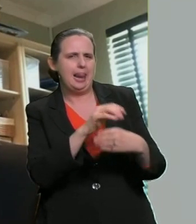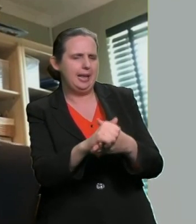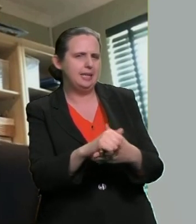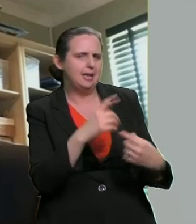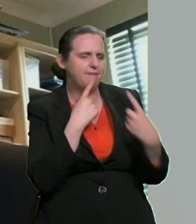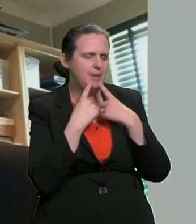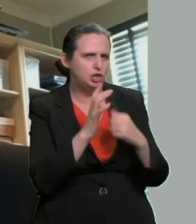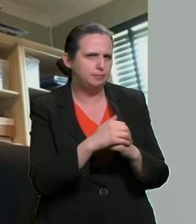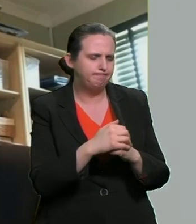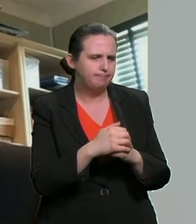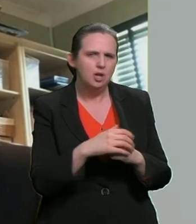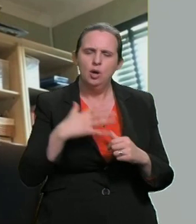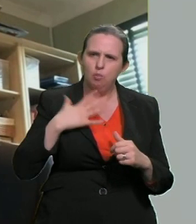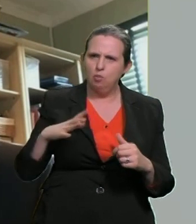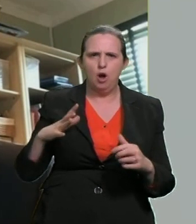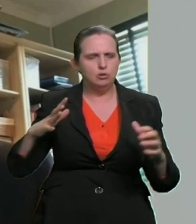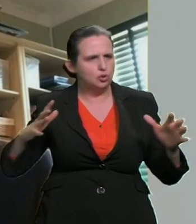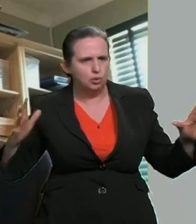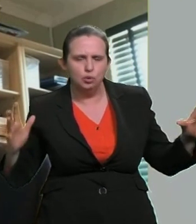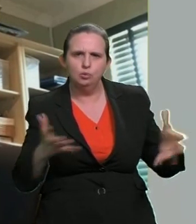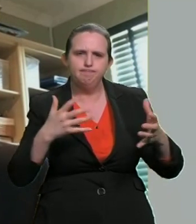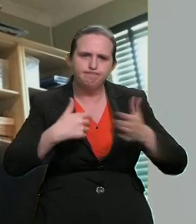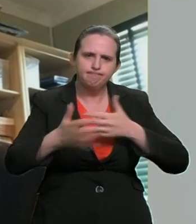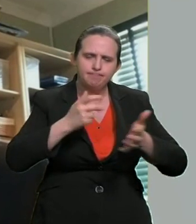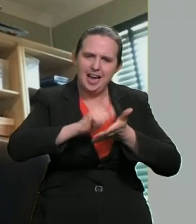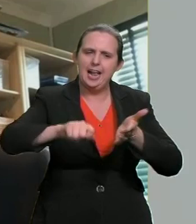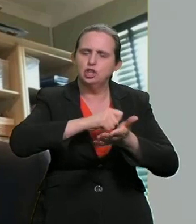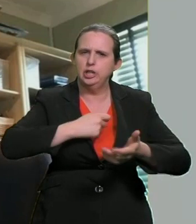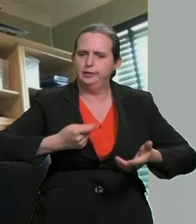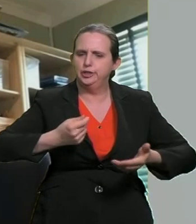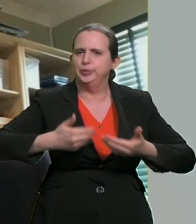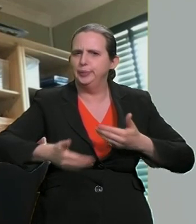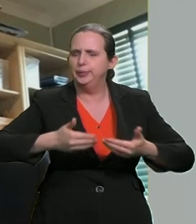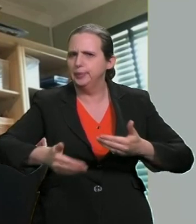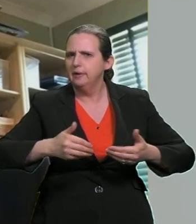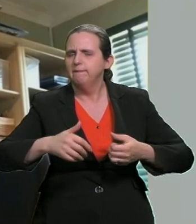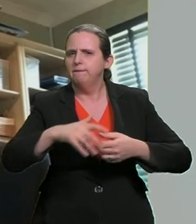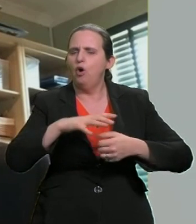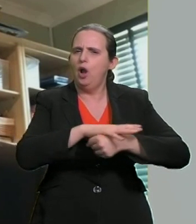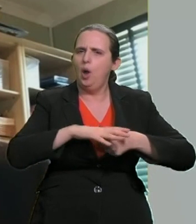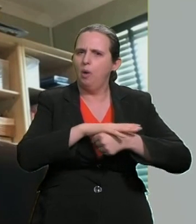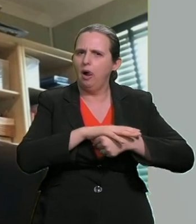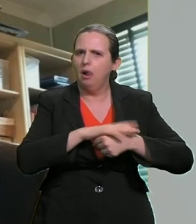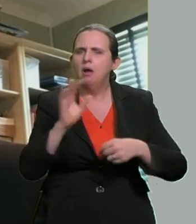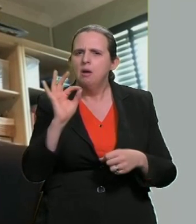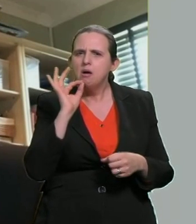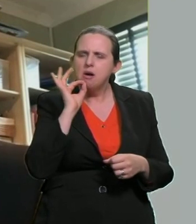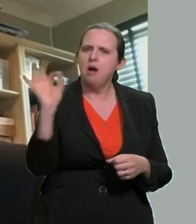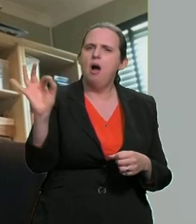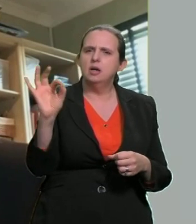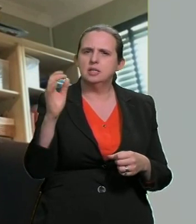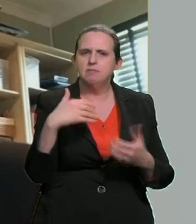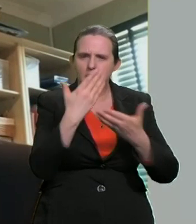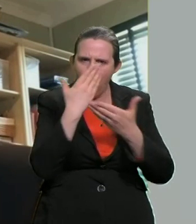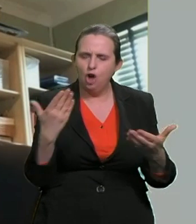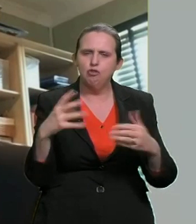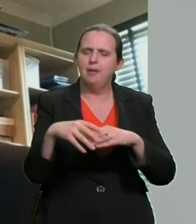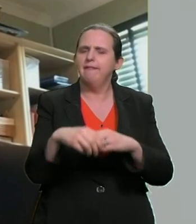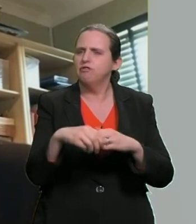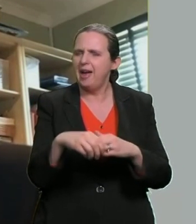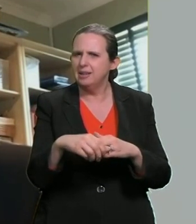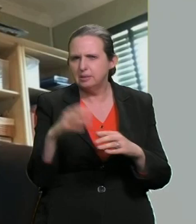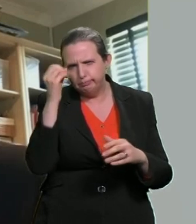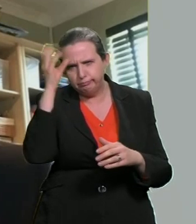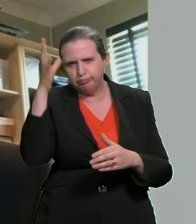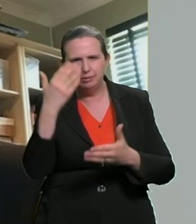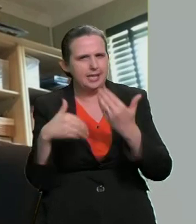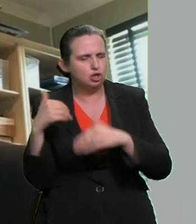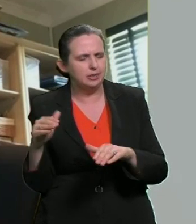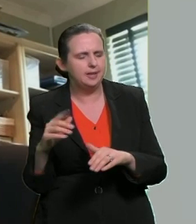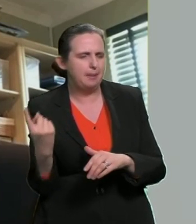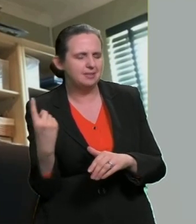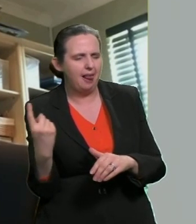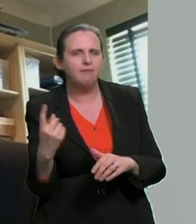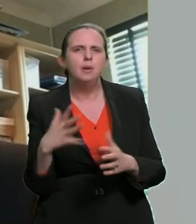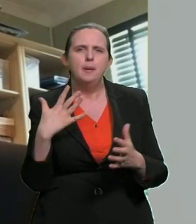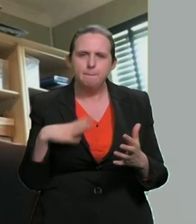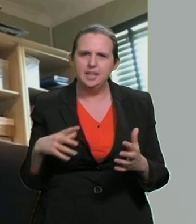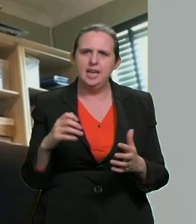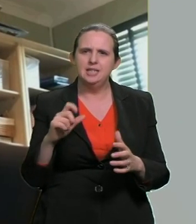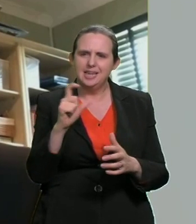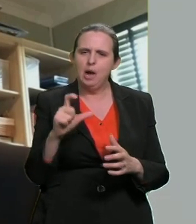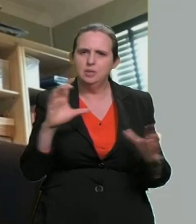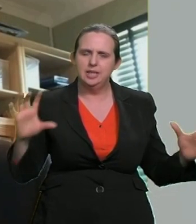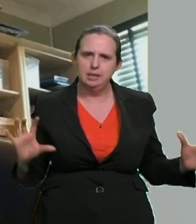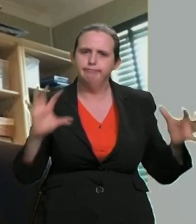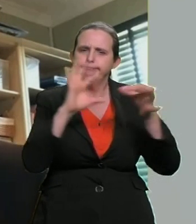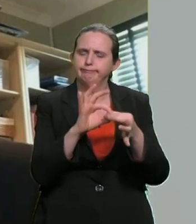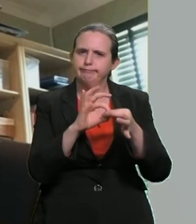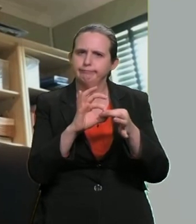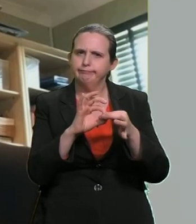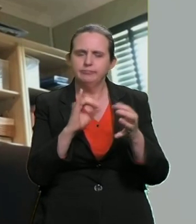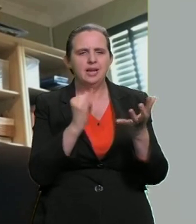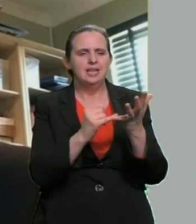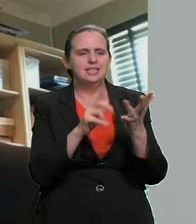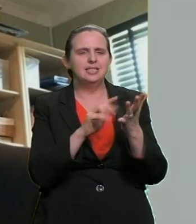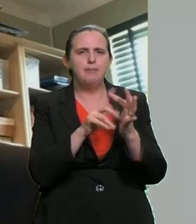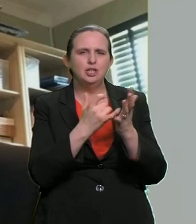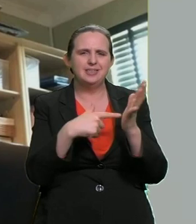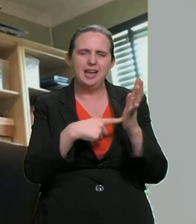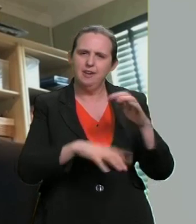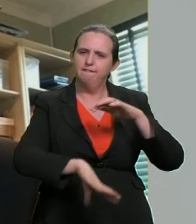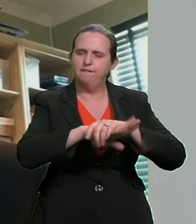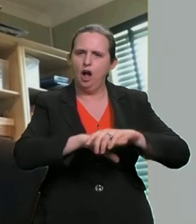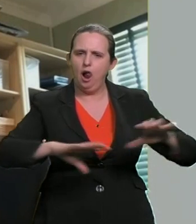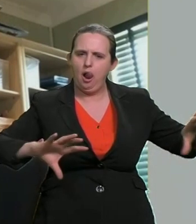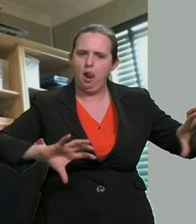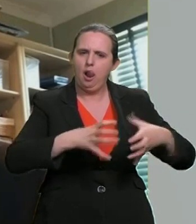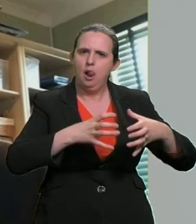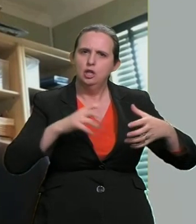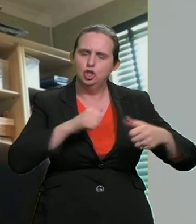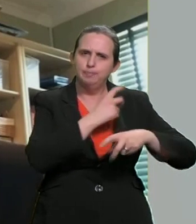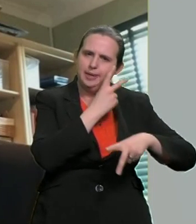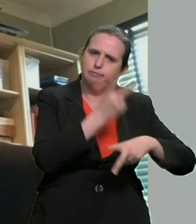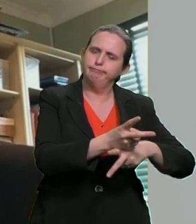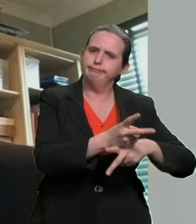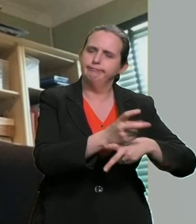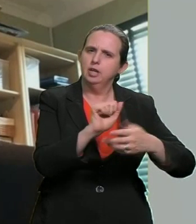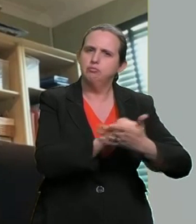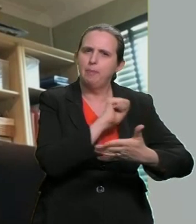We need a referendum down here to test public opinion quickly, but does my right honourable Friend—a proud man of Somerset, who understands history more than most of us—not agree that the time has come to put our county back together and that the whole of Somerset should be looked after by Somerset?